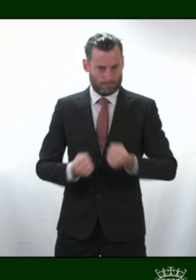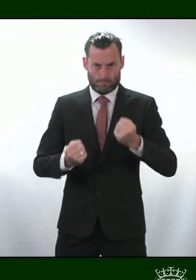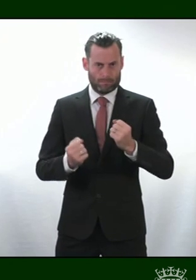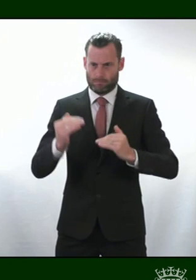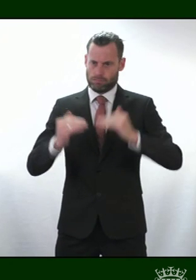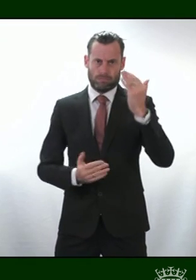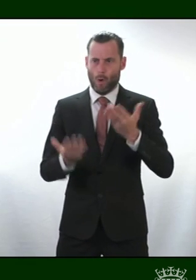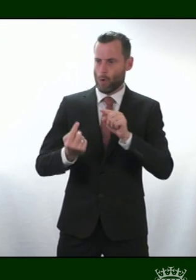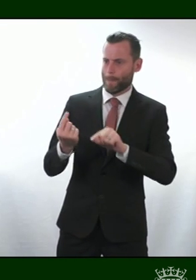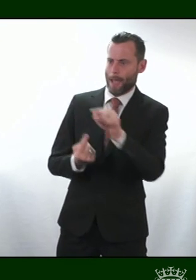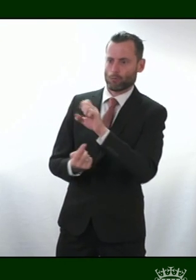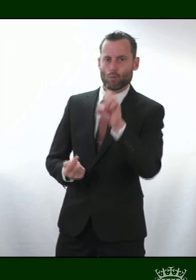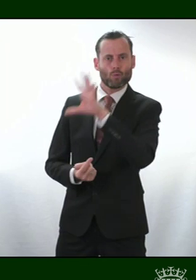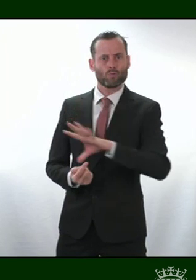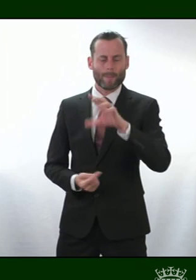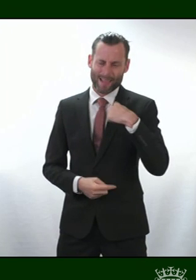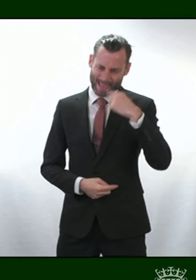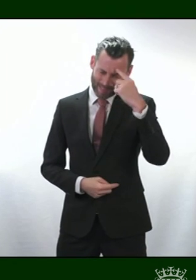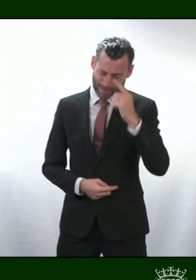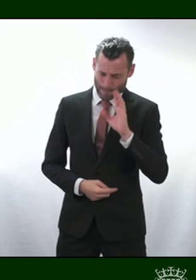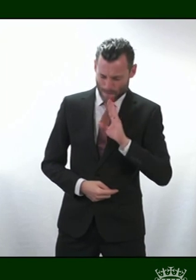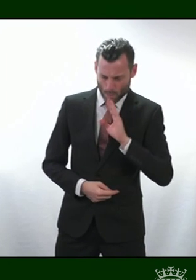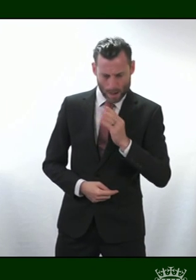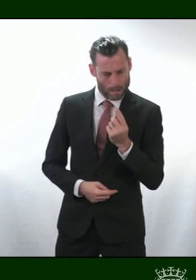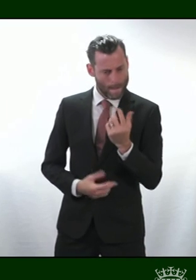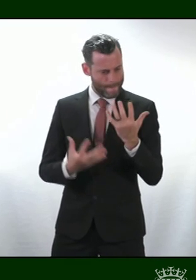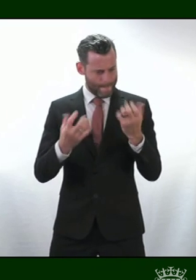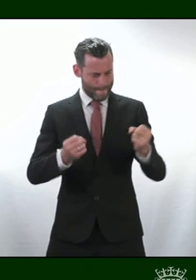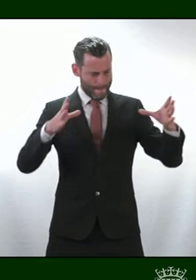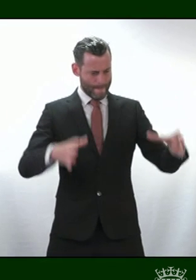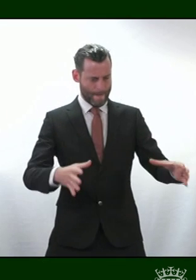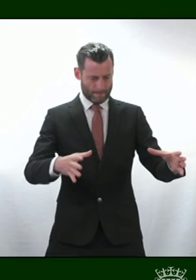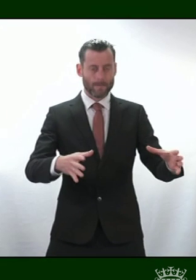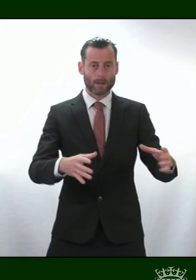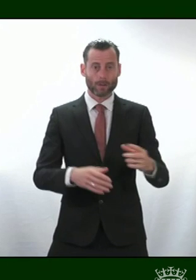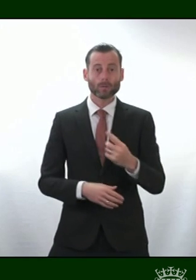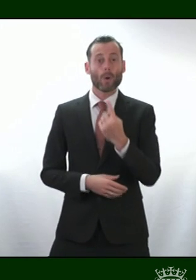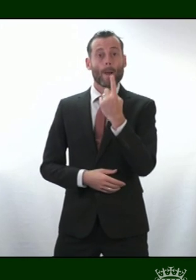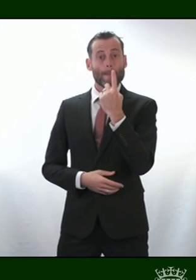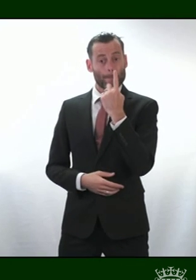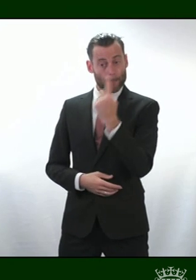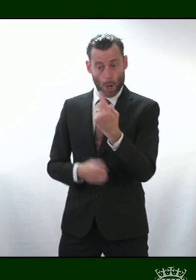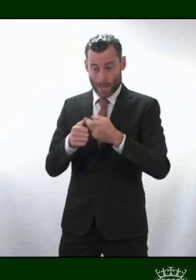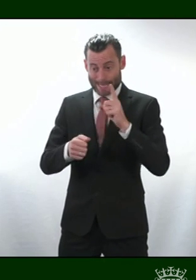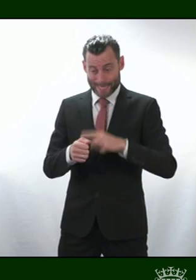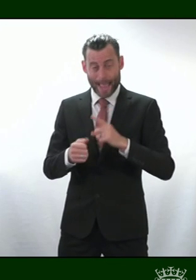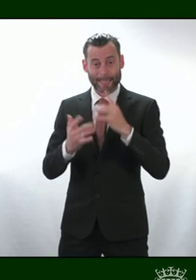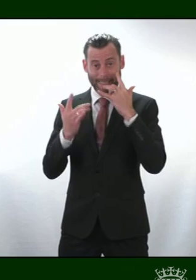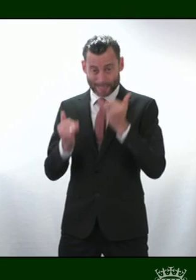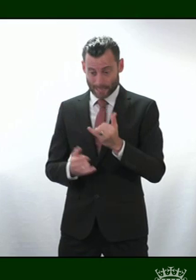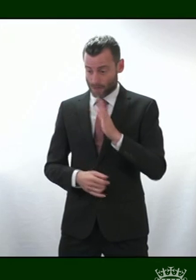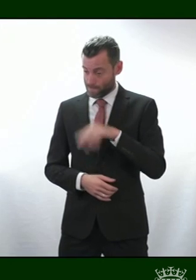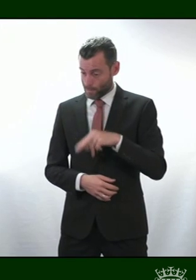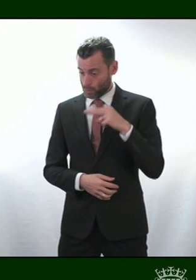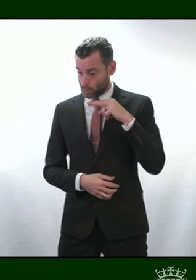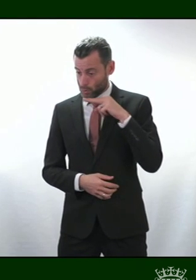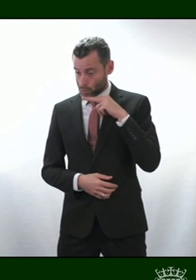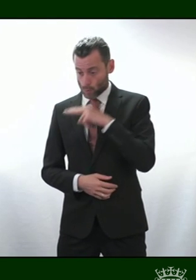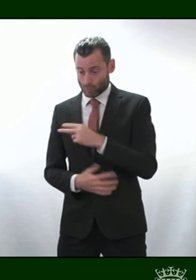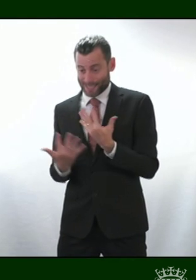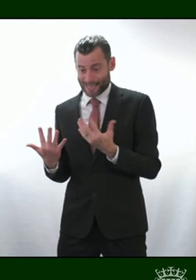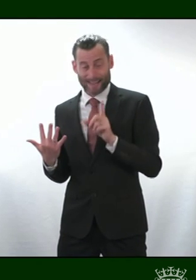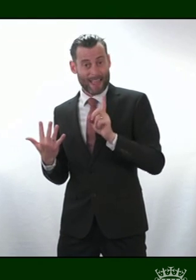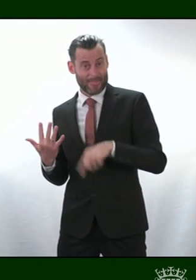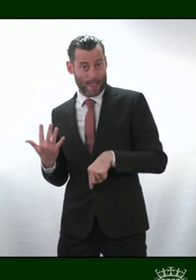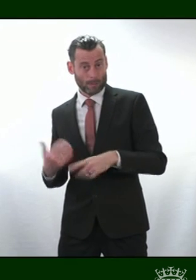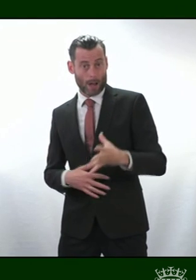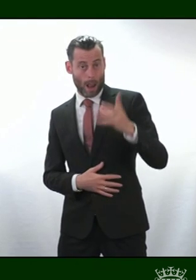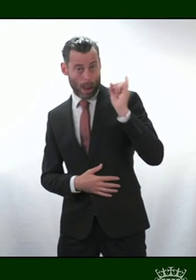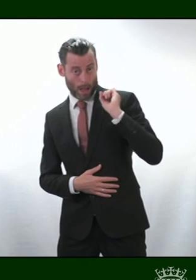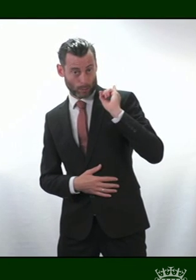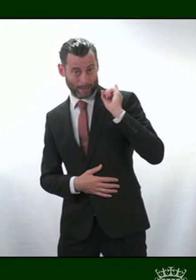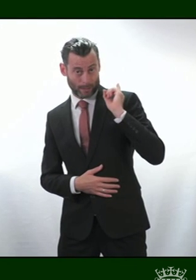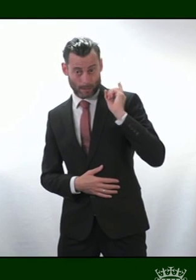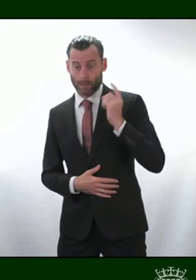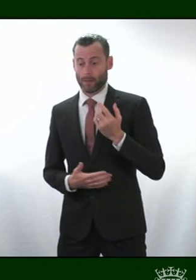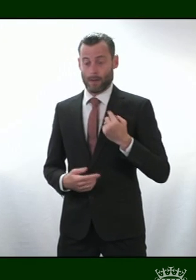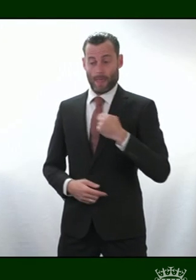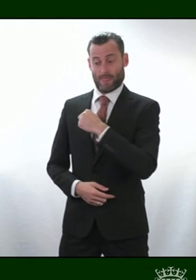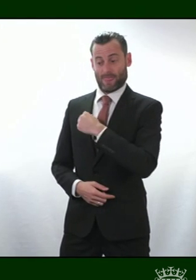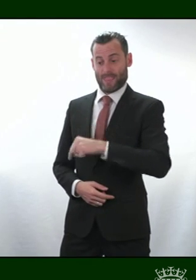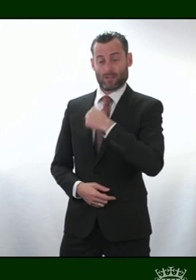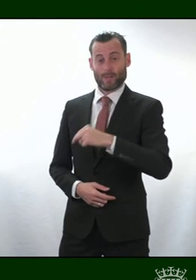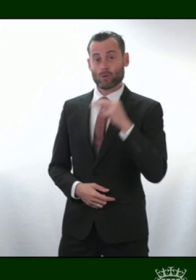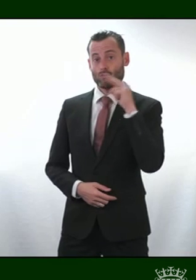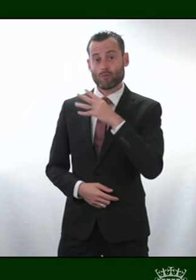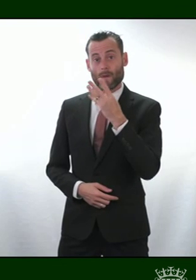We now have capacity; I think capacity has gone up from—sorry the number of tests per day conducted, not capacity, has gone up from 210,000 last week to 240,000 this week.